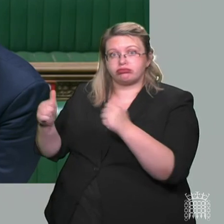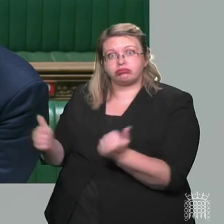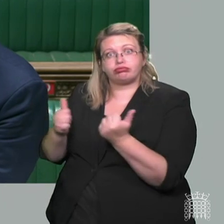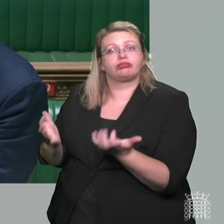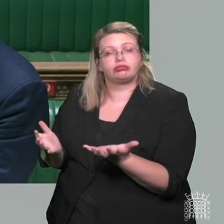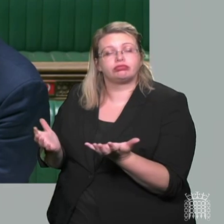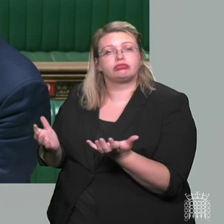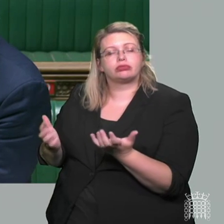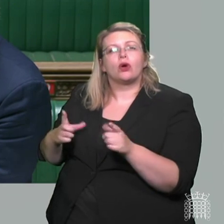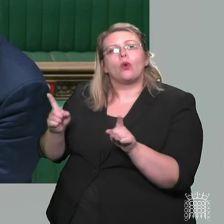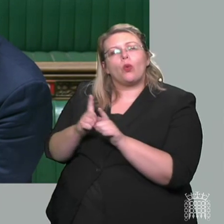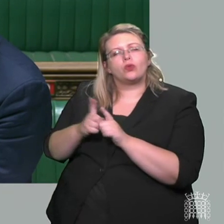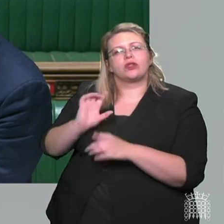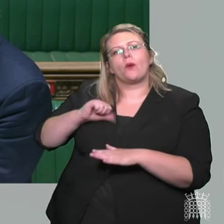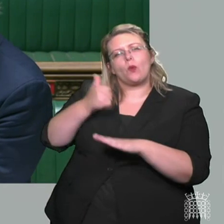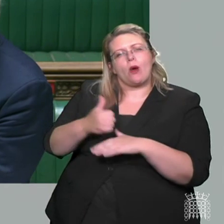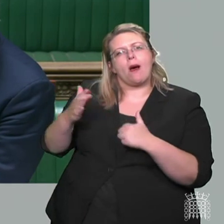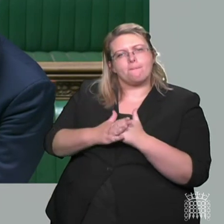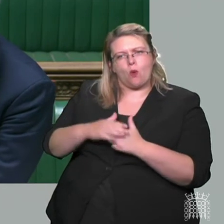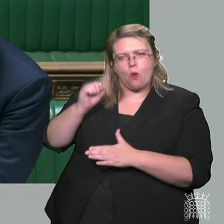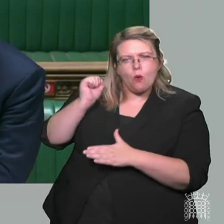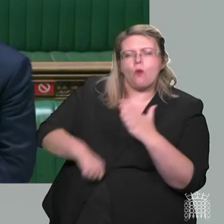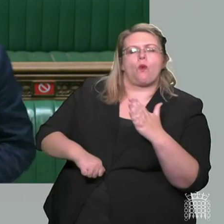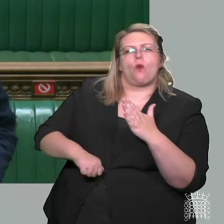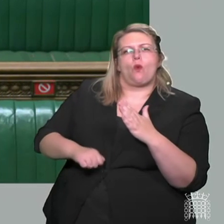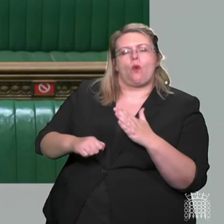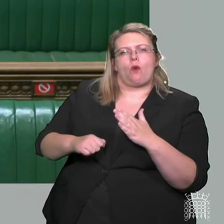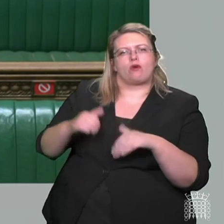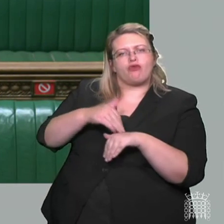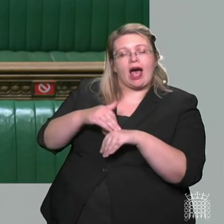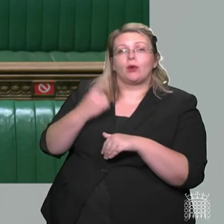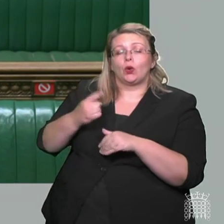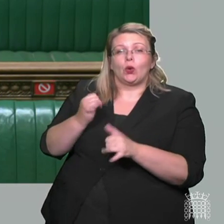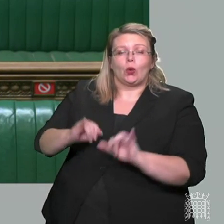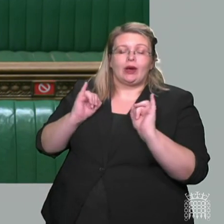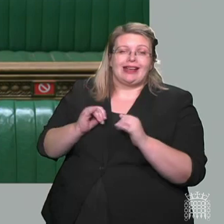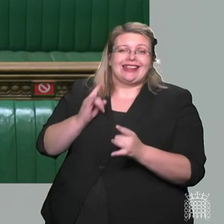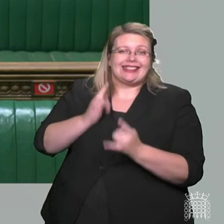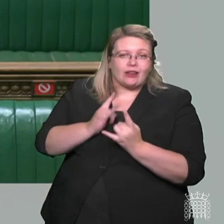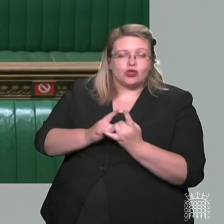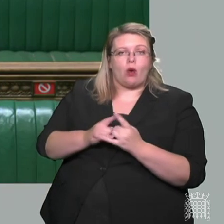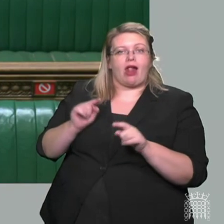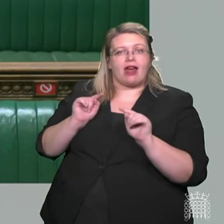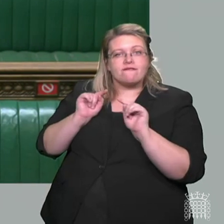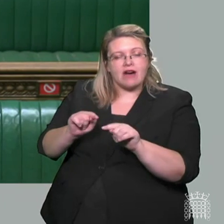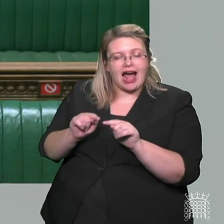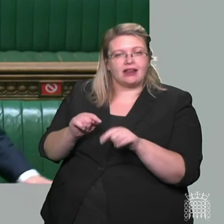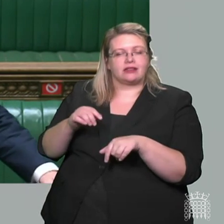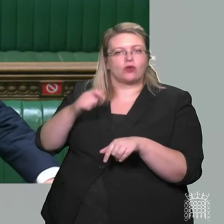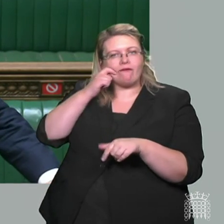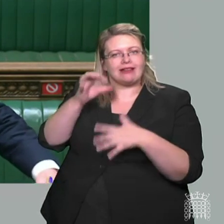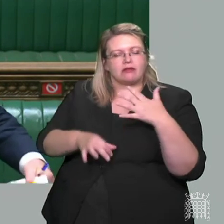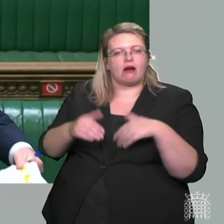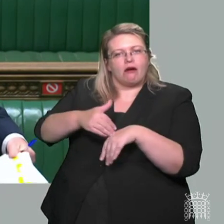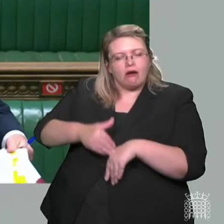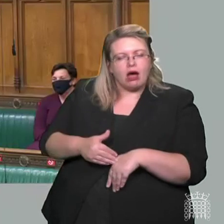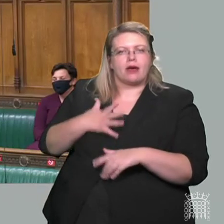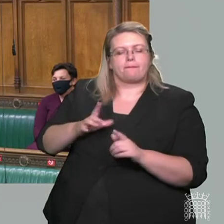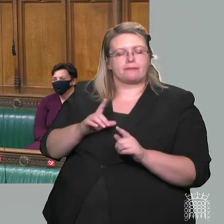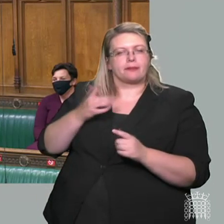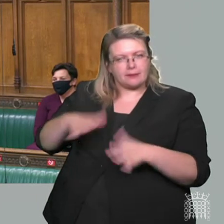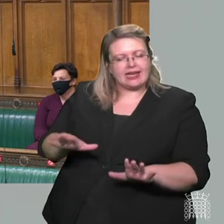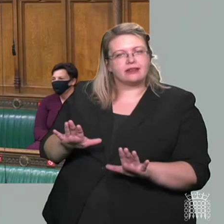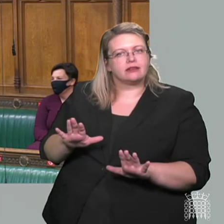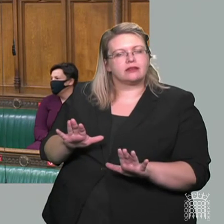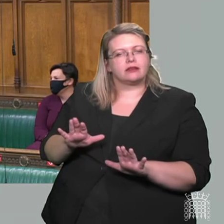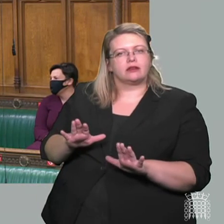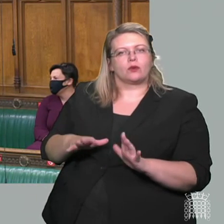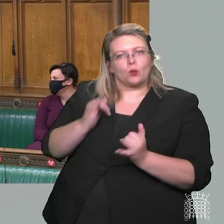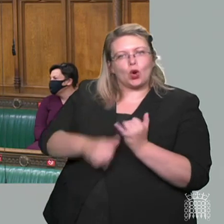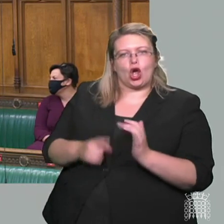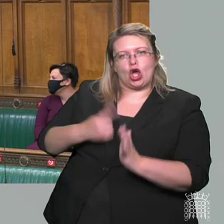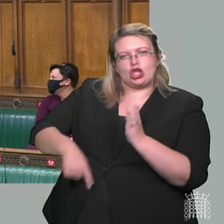We have also instituted tougher penalties for serious sexual and violent offenders, which were opposed on a three-line Whip by the Labour party.